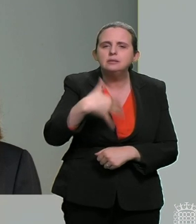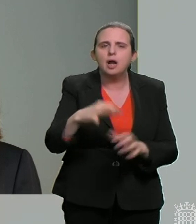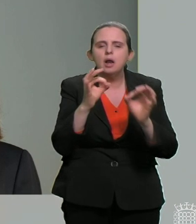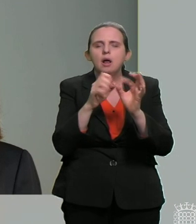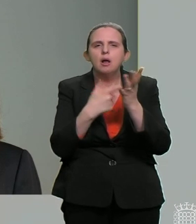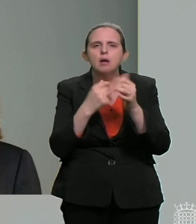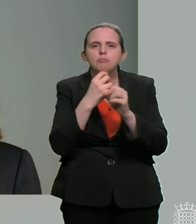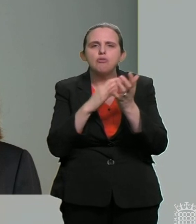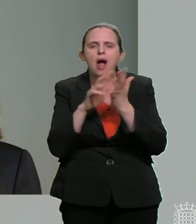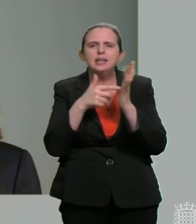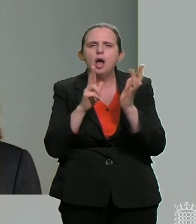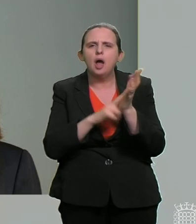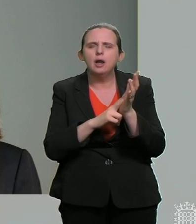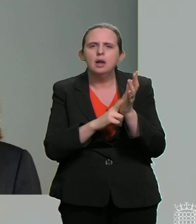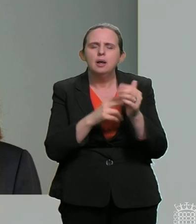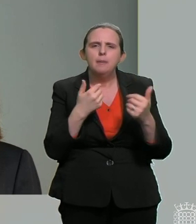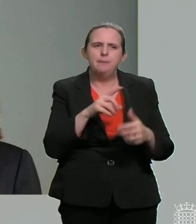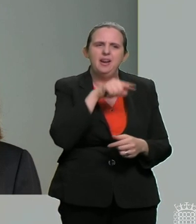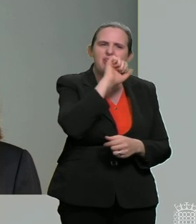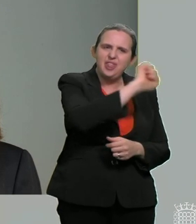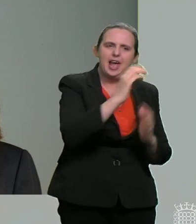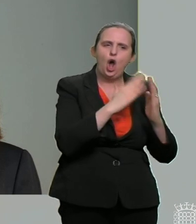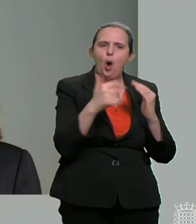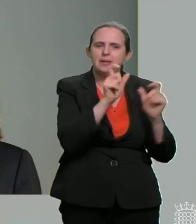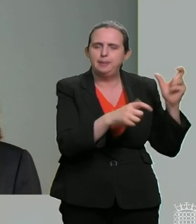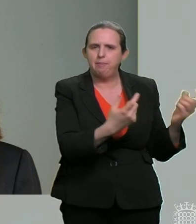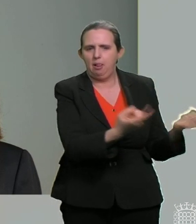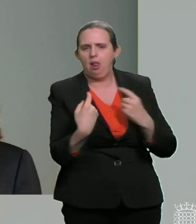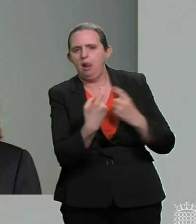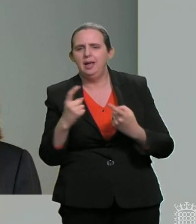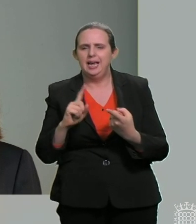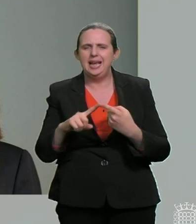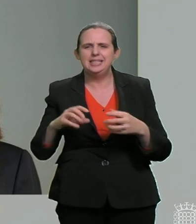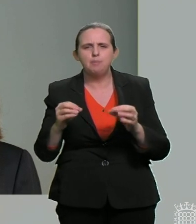Three homeless people have died, and I believe that there will be inquests.